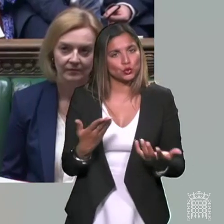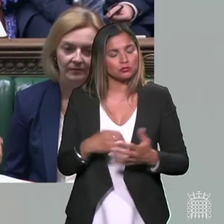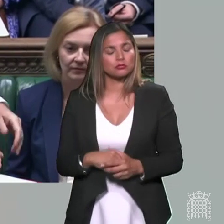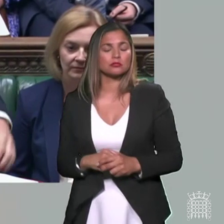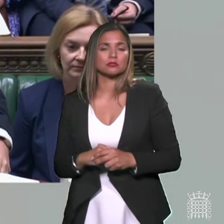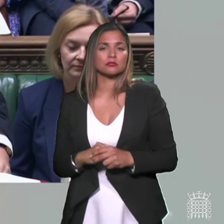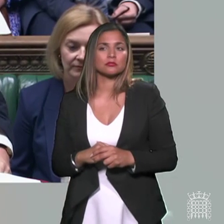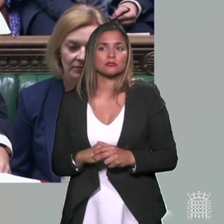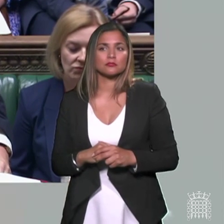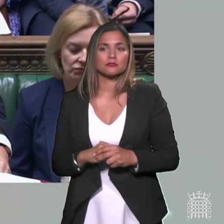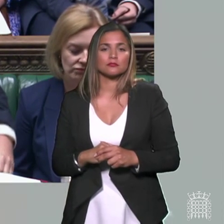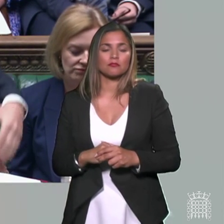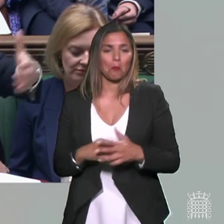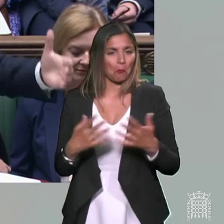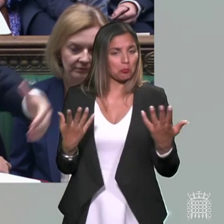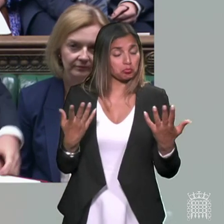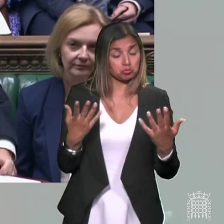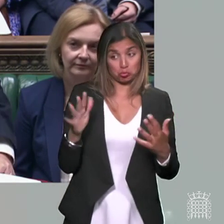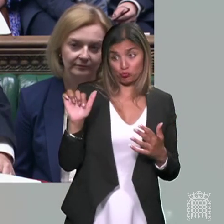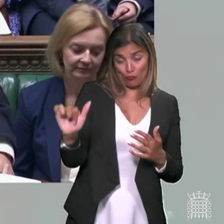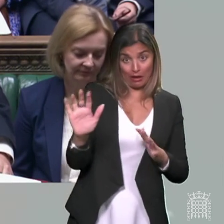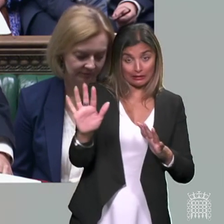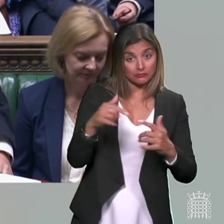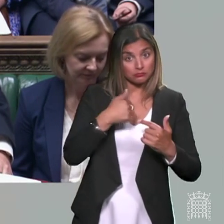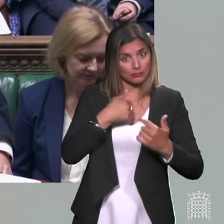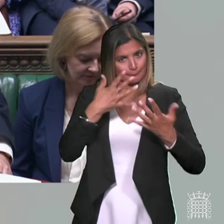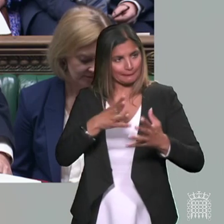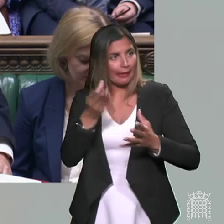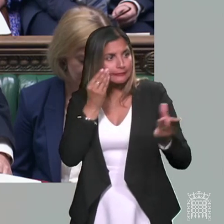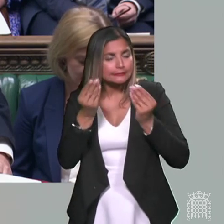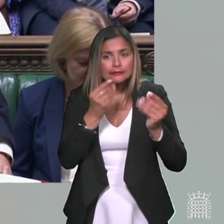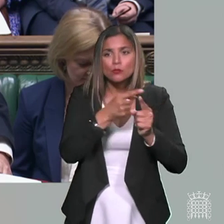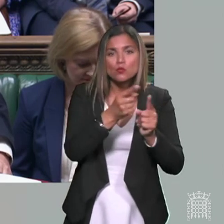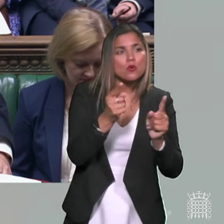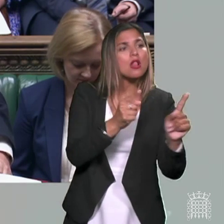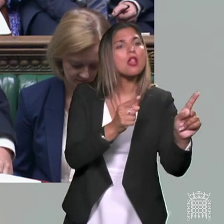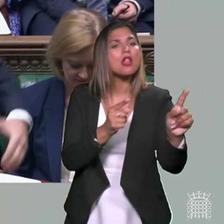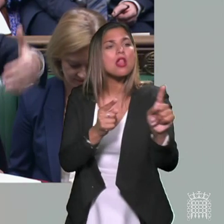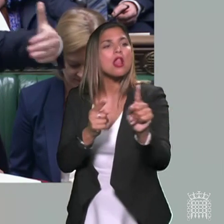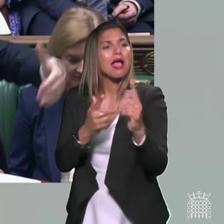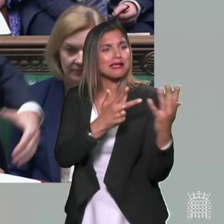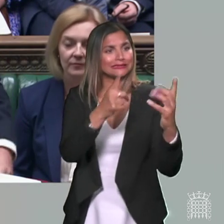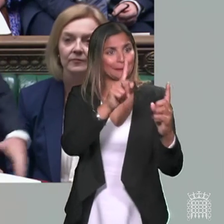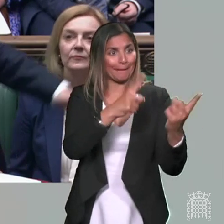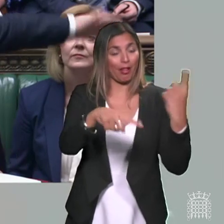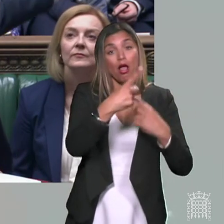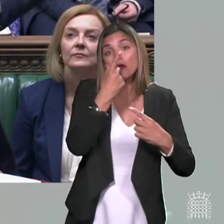I have been listening very carefully, and all the commitments I have heard are very clear.